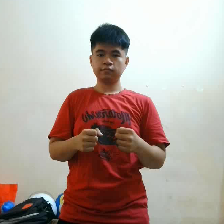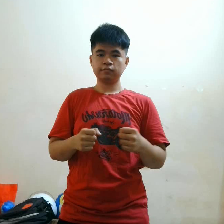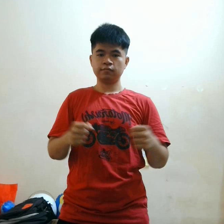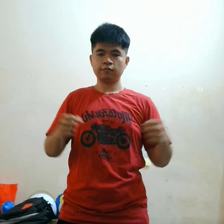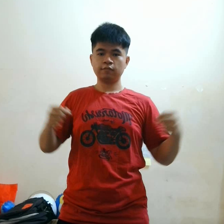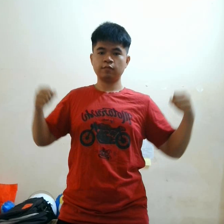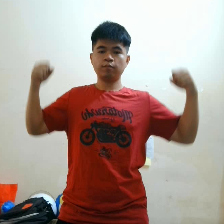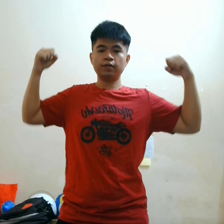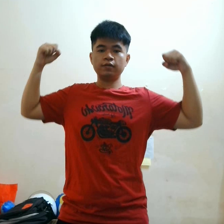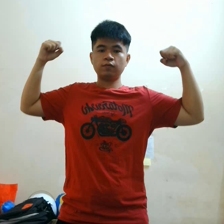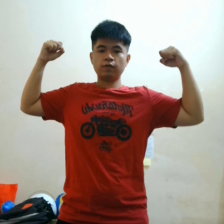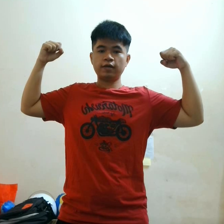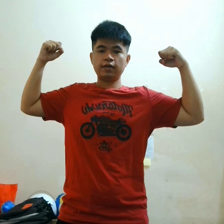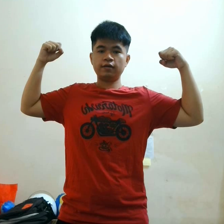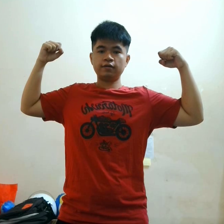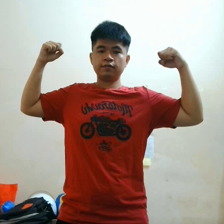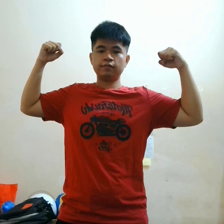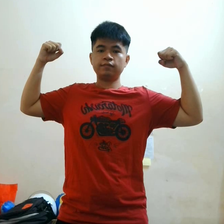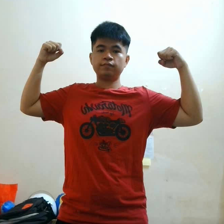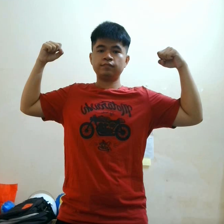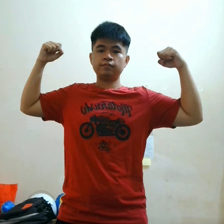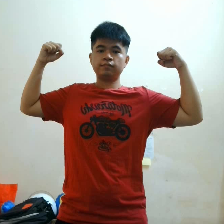minh khoe